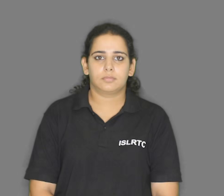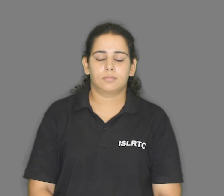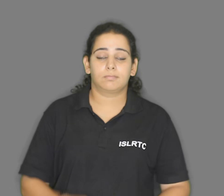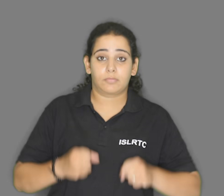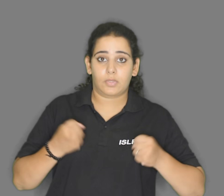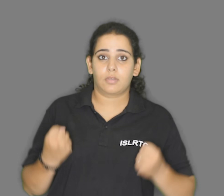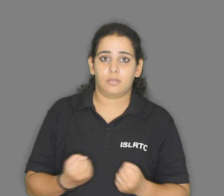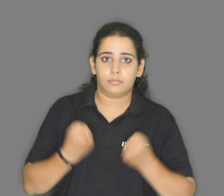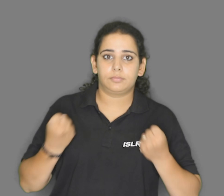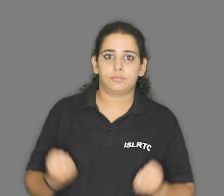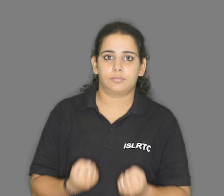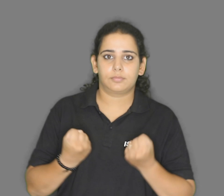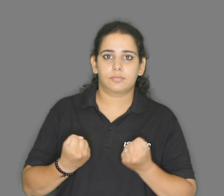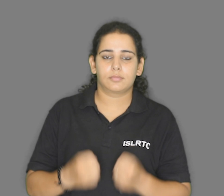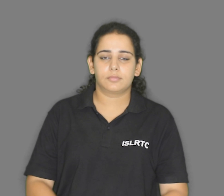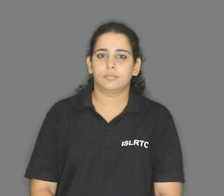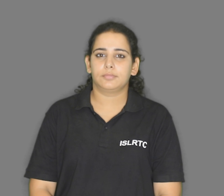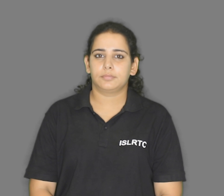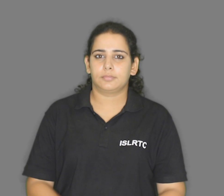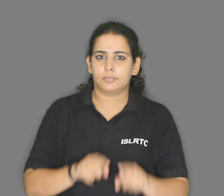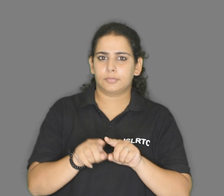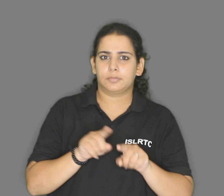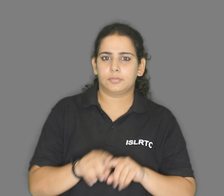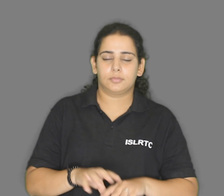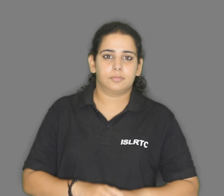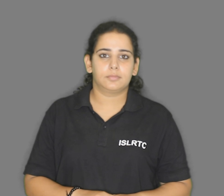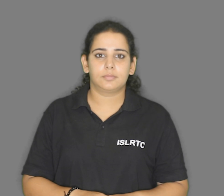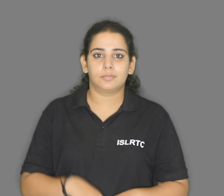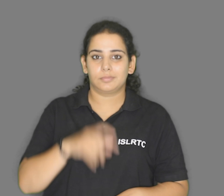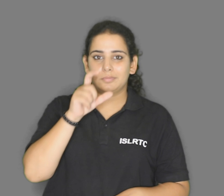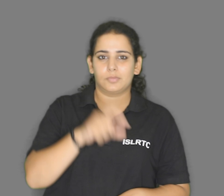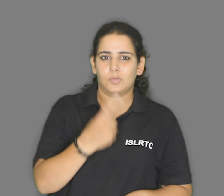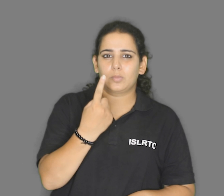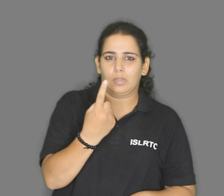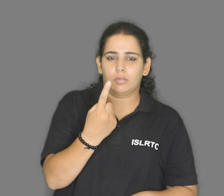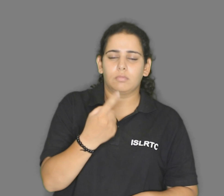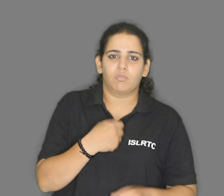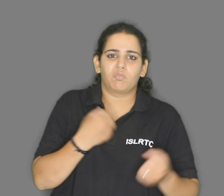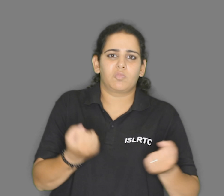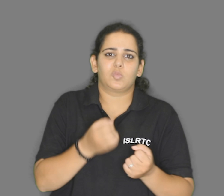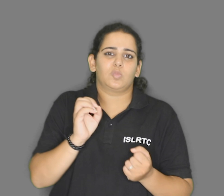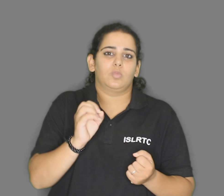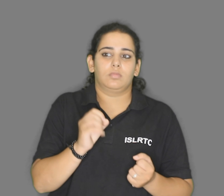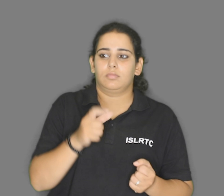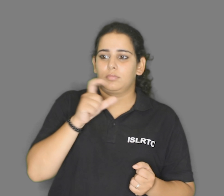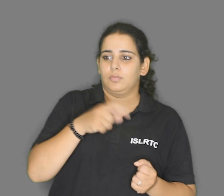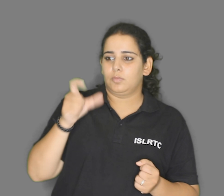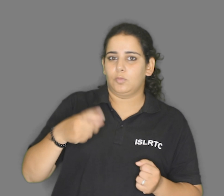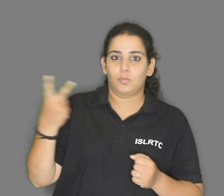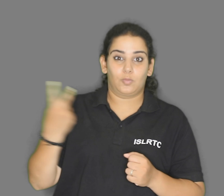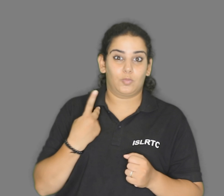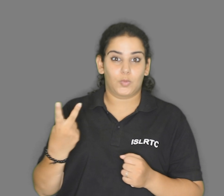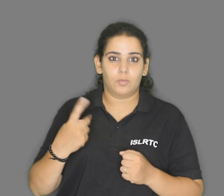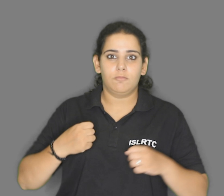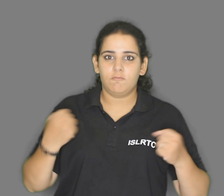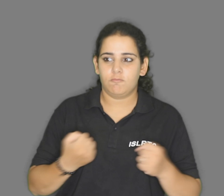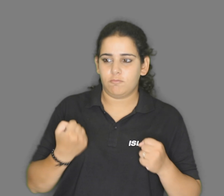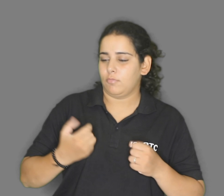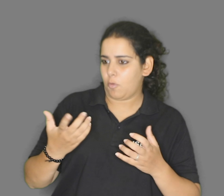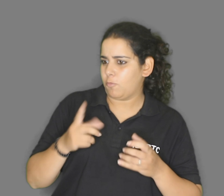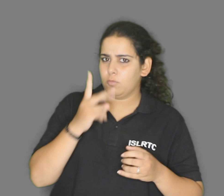Snychronization The operation or activity of two or more things at the same time or rate